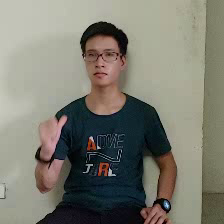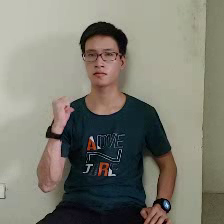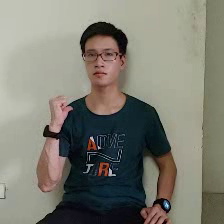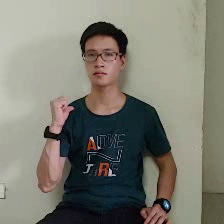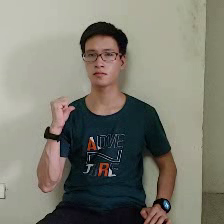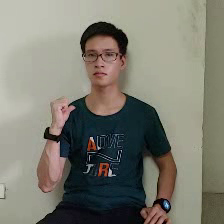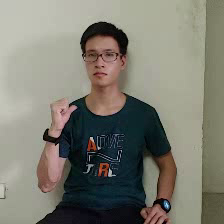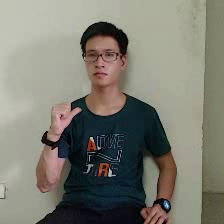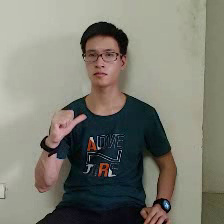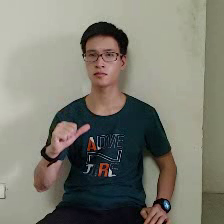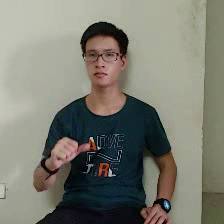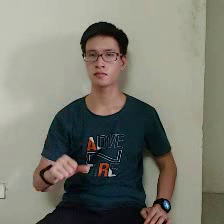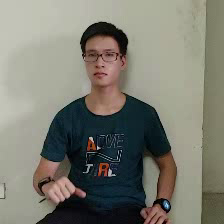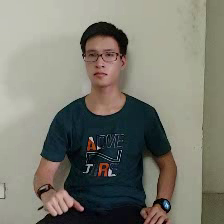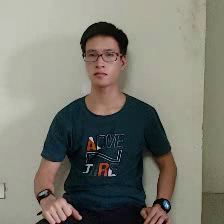Nghỉ ngơi